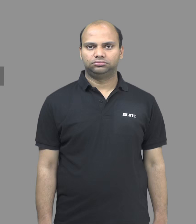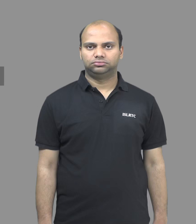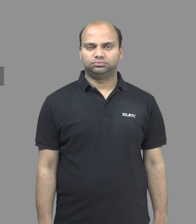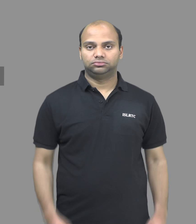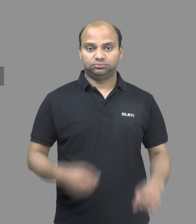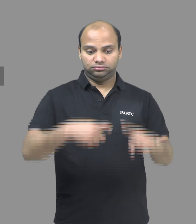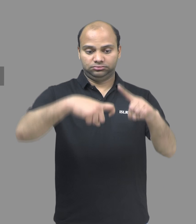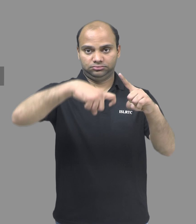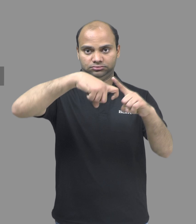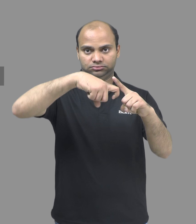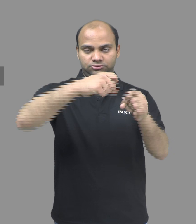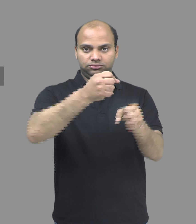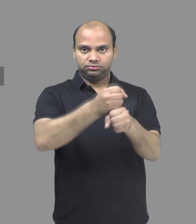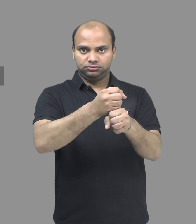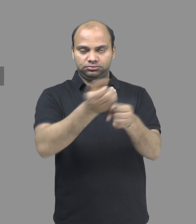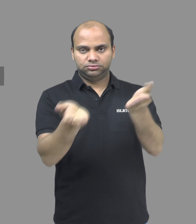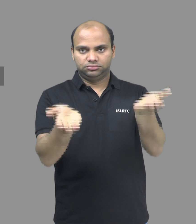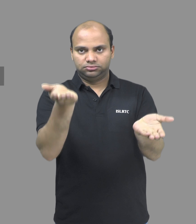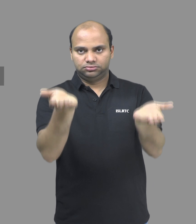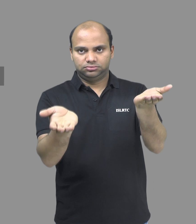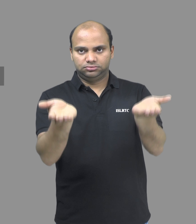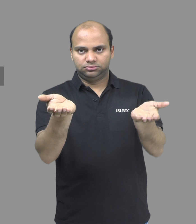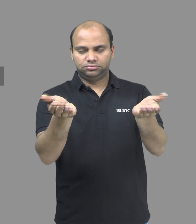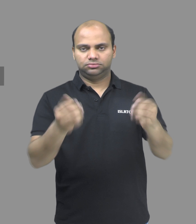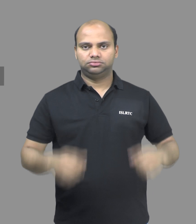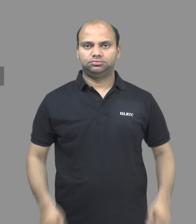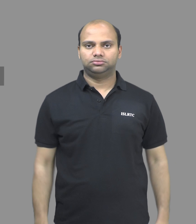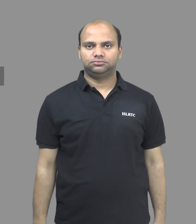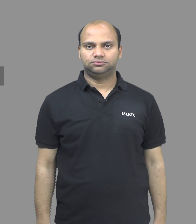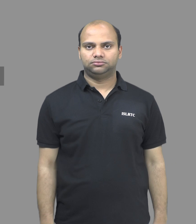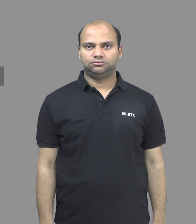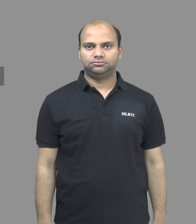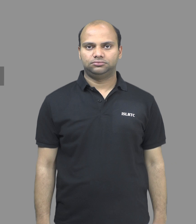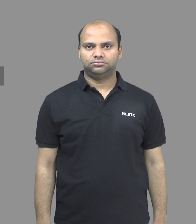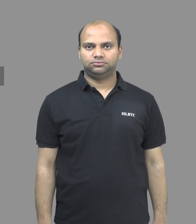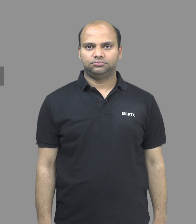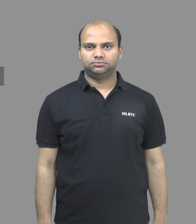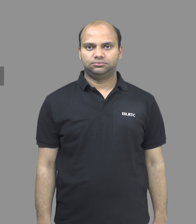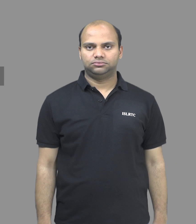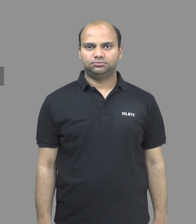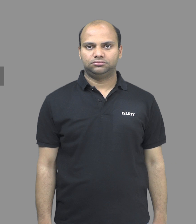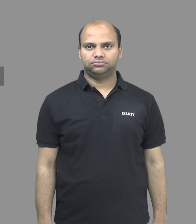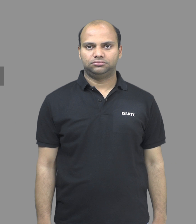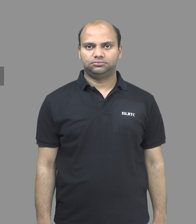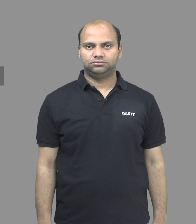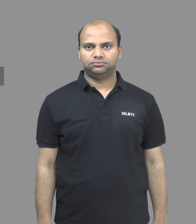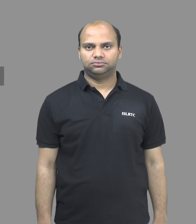Kilogram (KG)